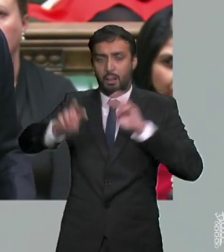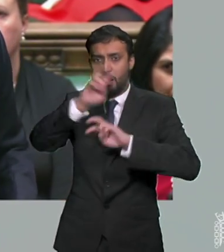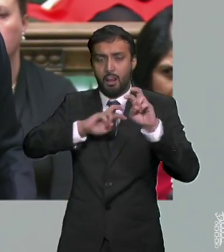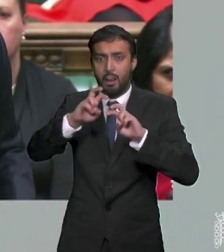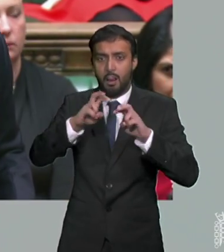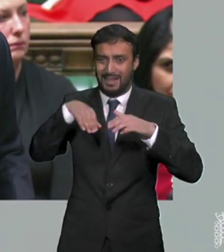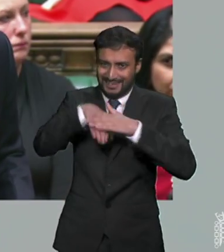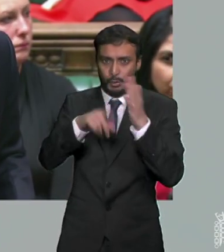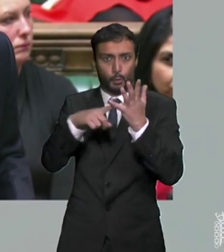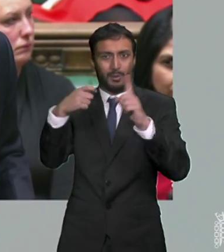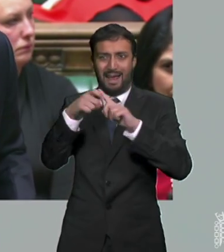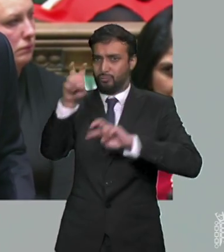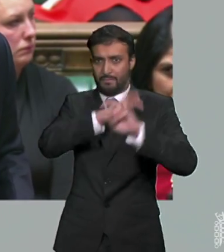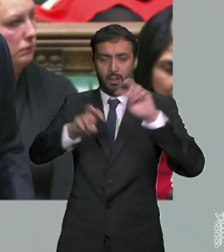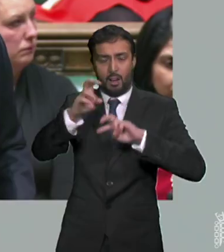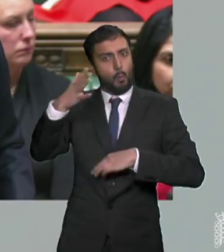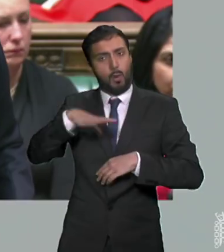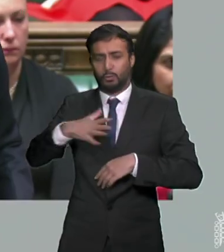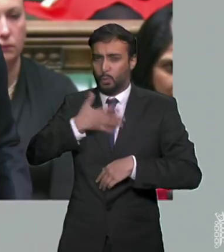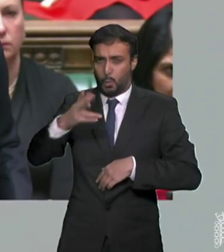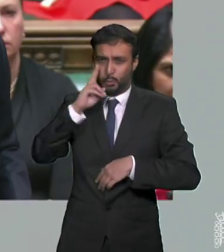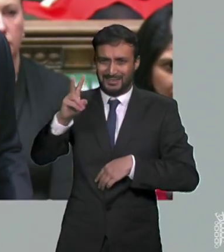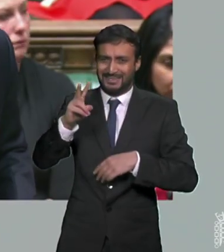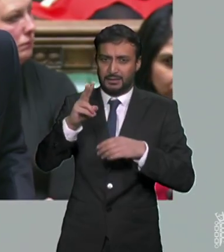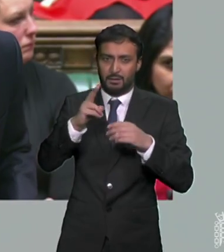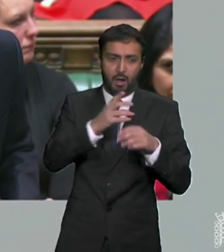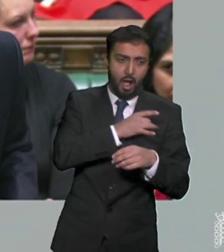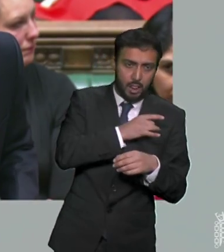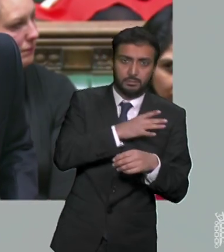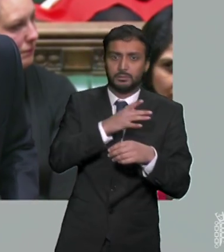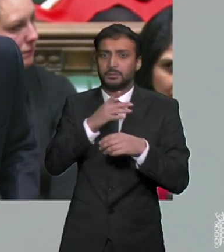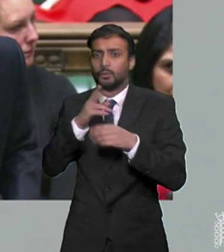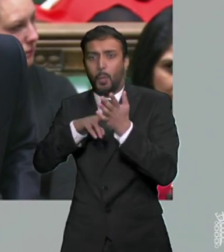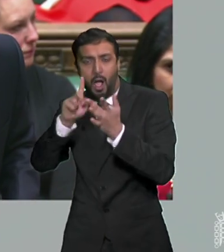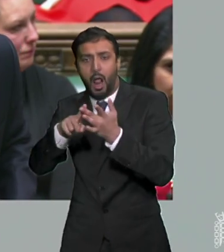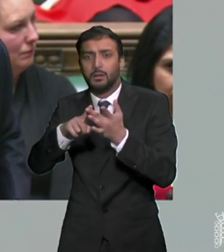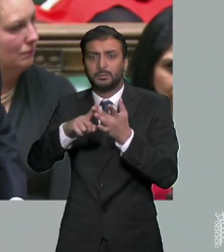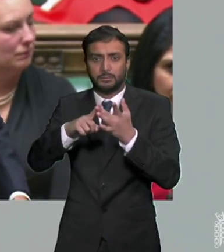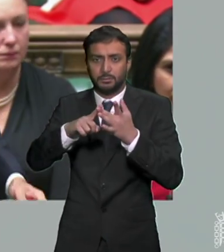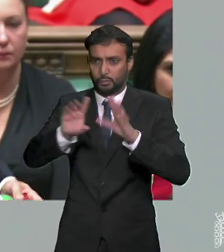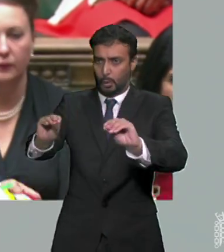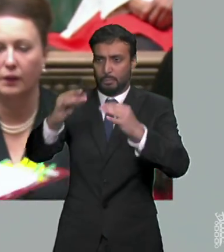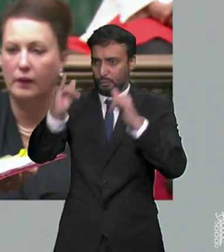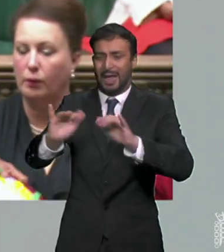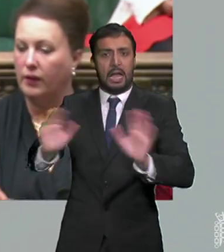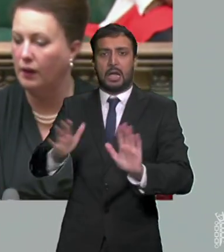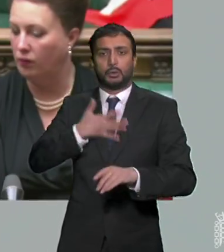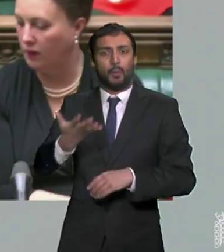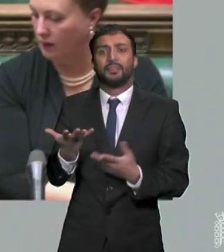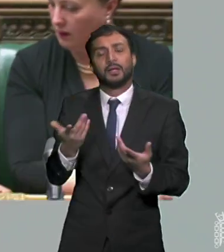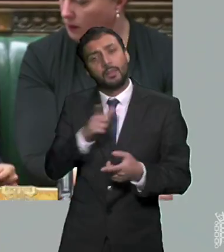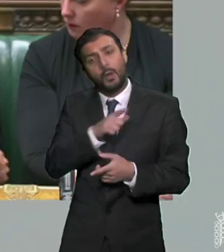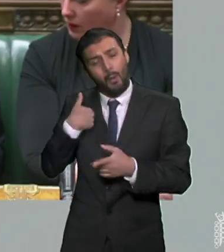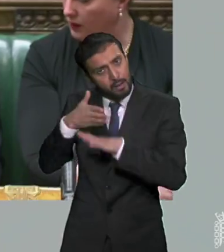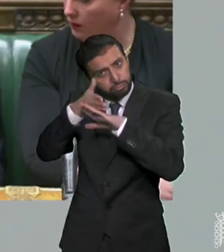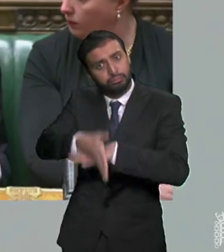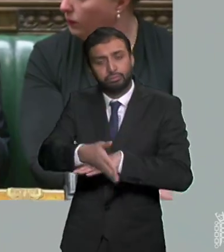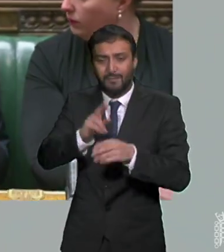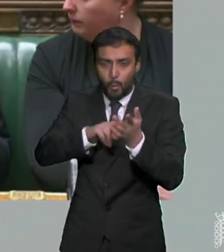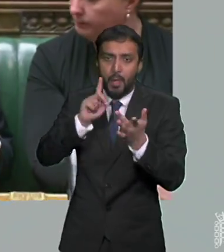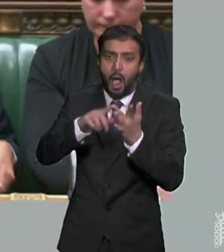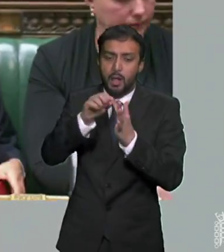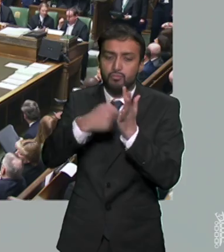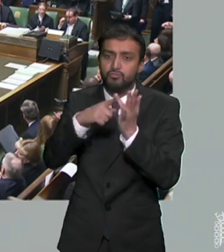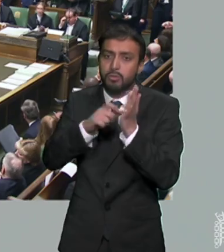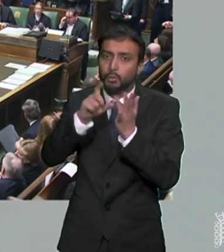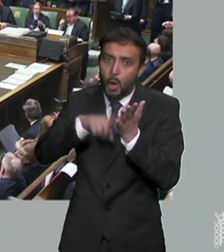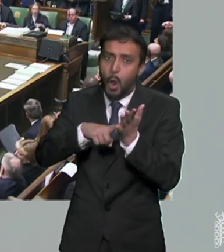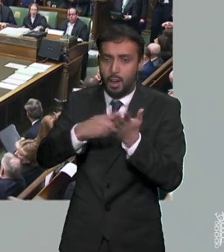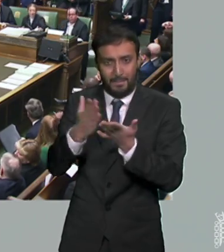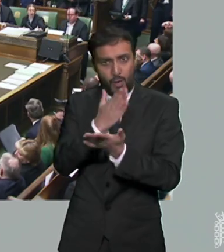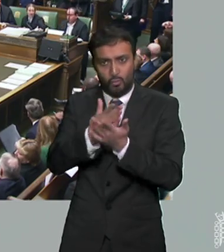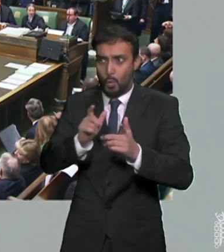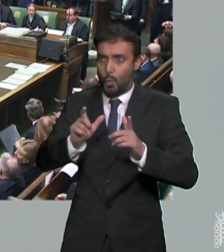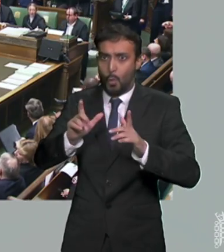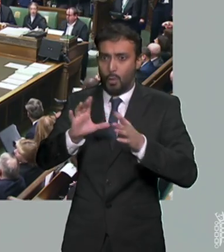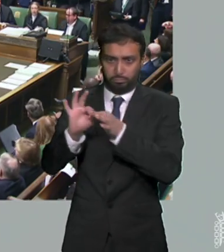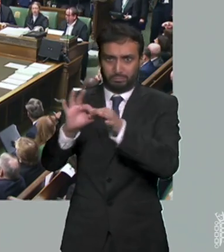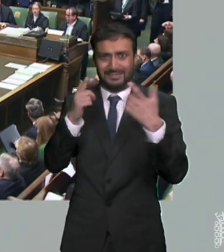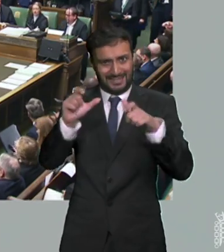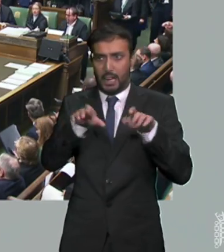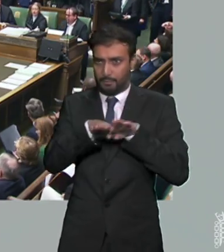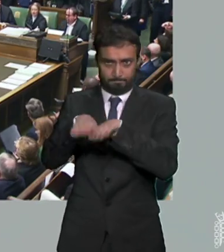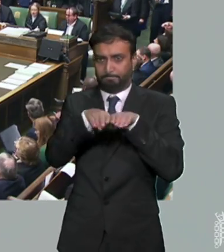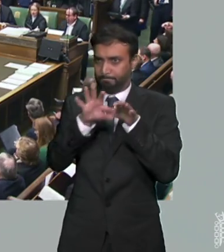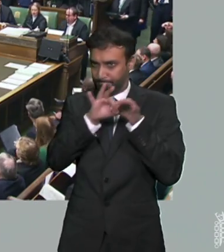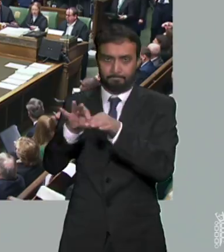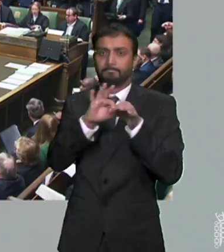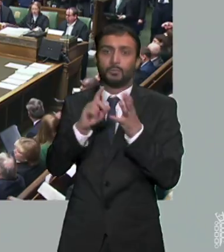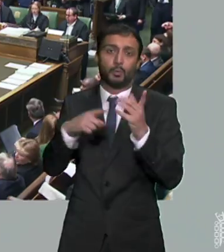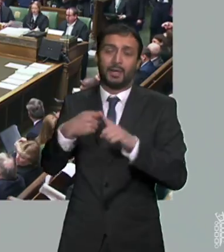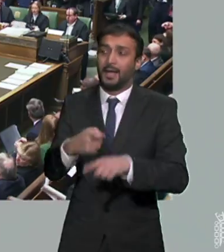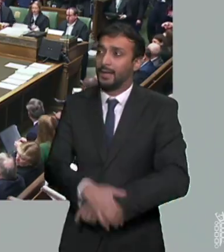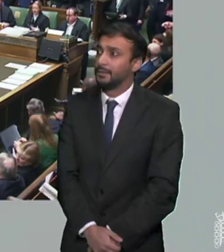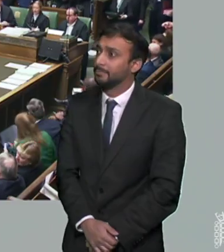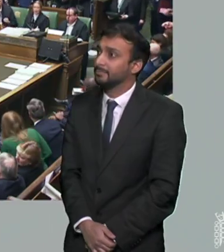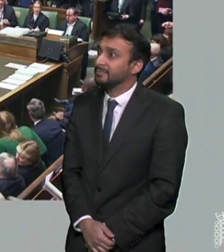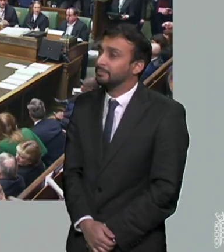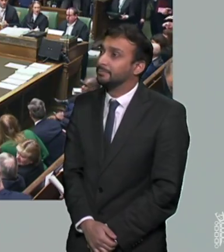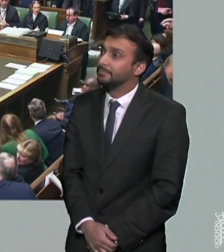That is why we are working very hard to resolve the issues with the protocol and ensure Northern Ireland’s place in the United Kingdom.